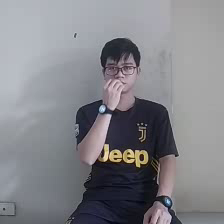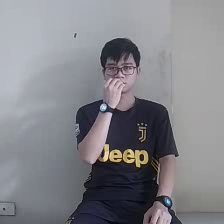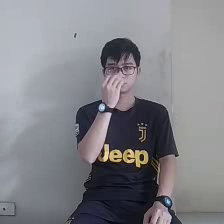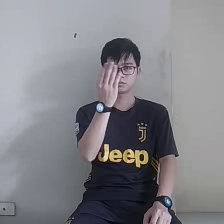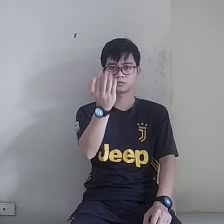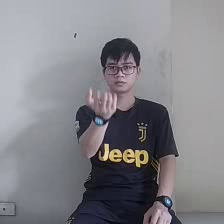Cảm ơn